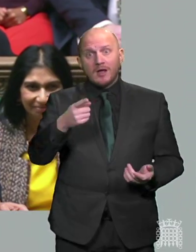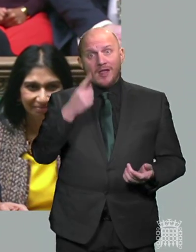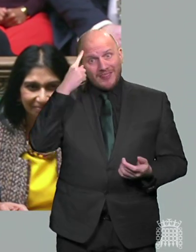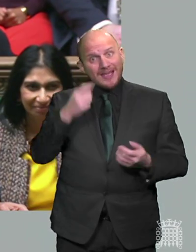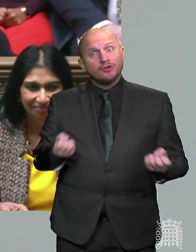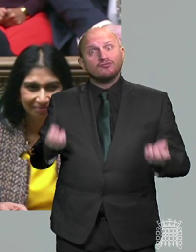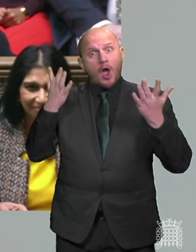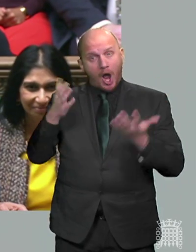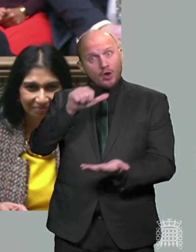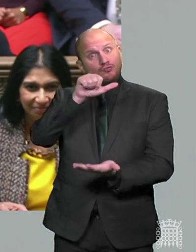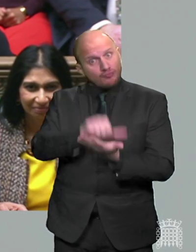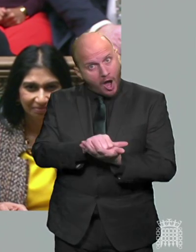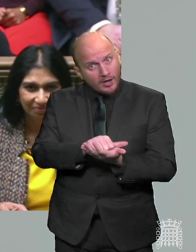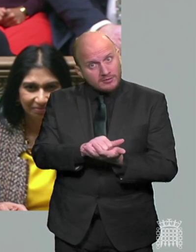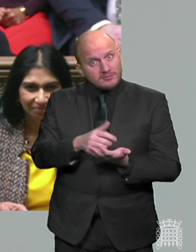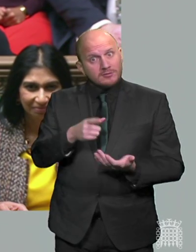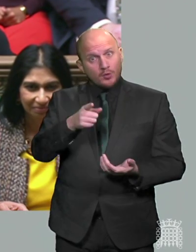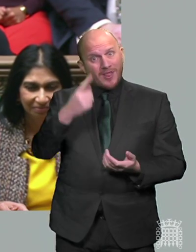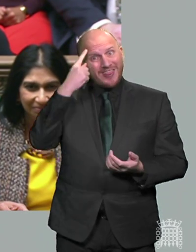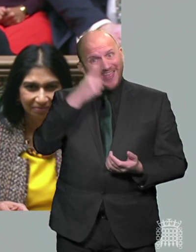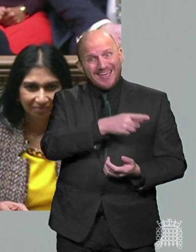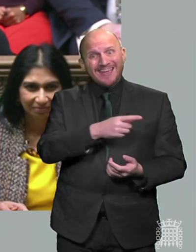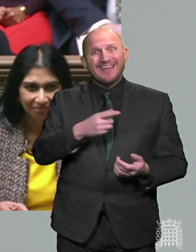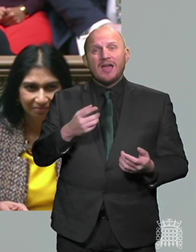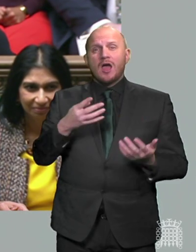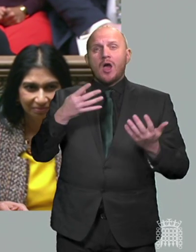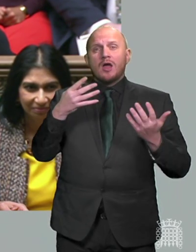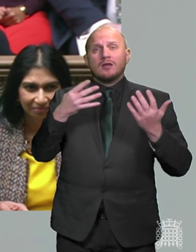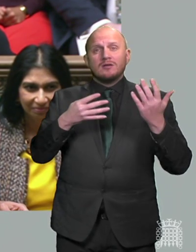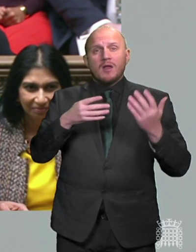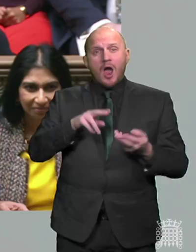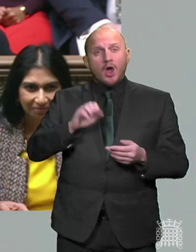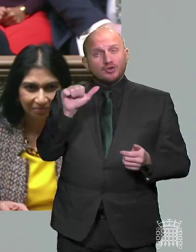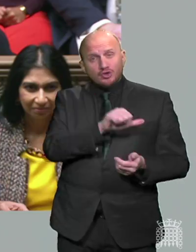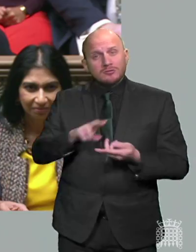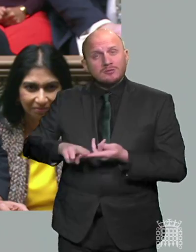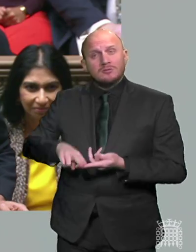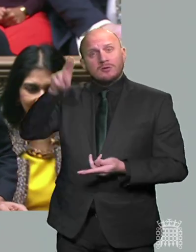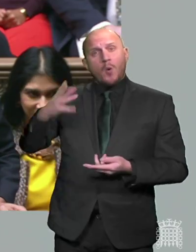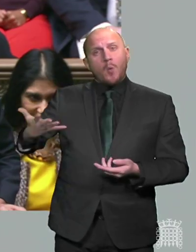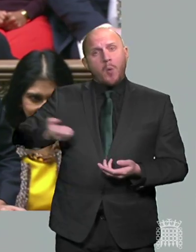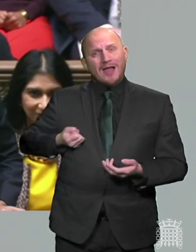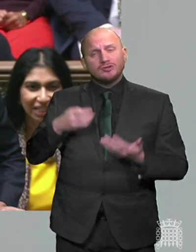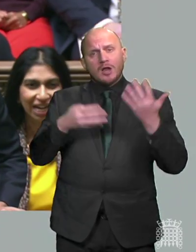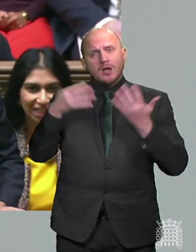If he thinks it is right that pay demands of 19% are met, he should say so.